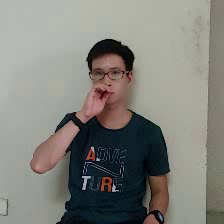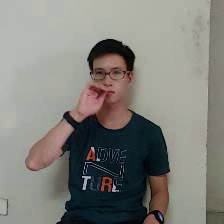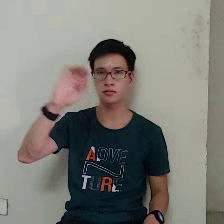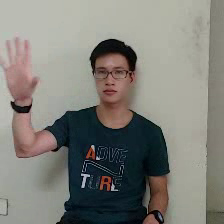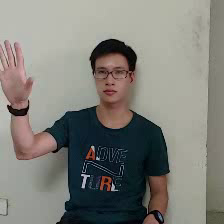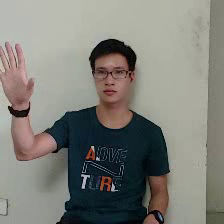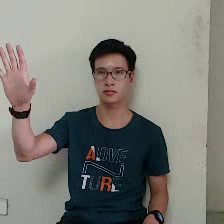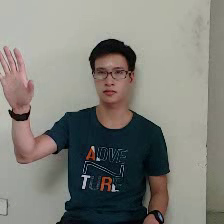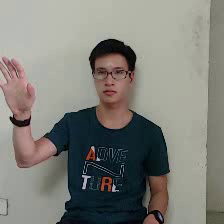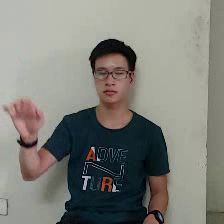Khai báo